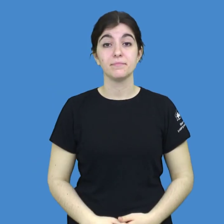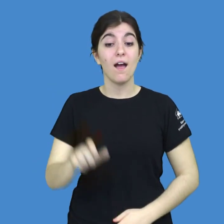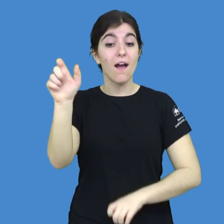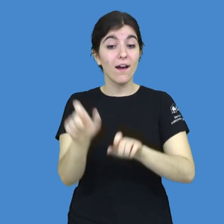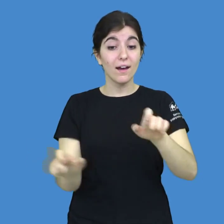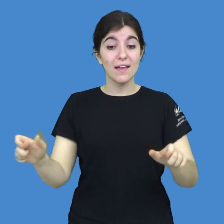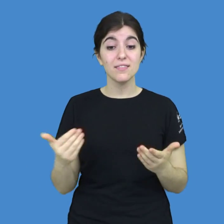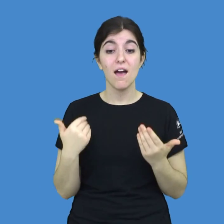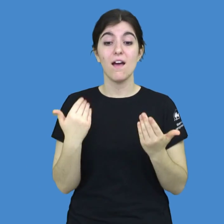persona